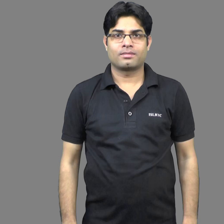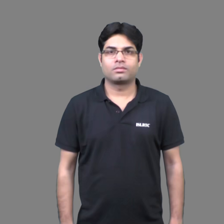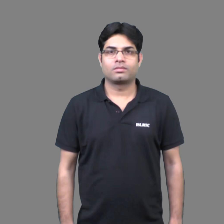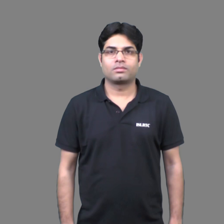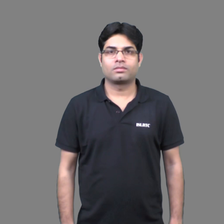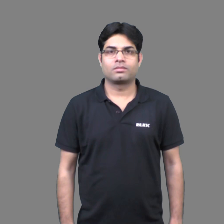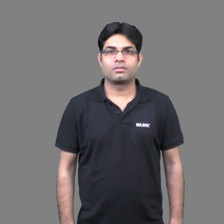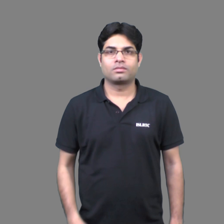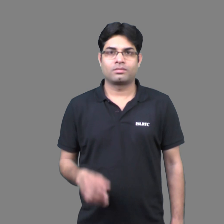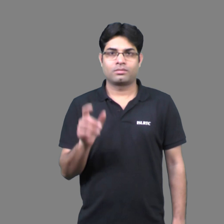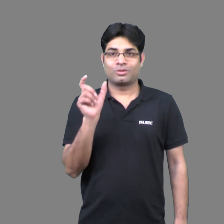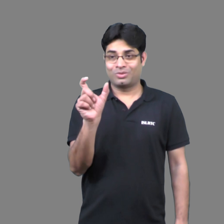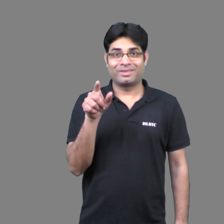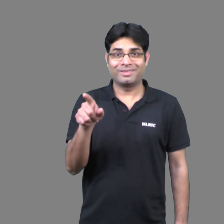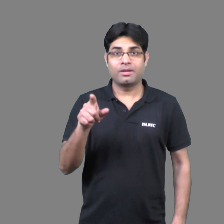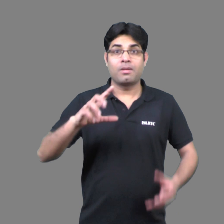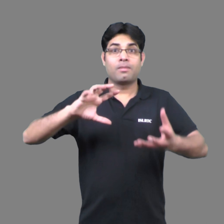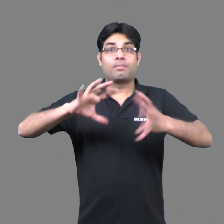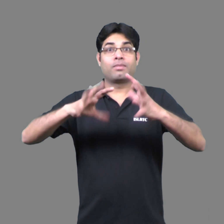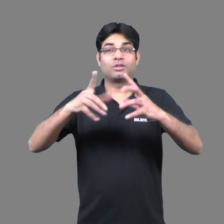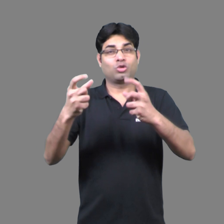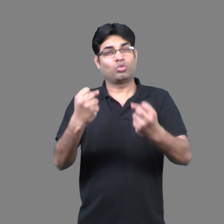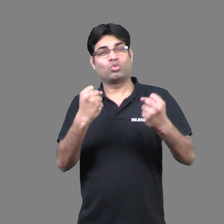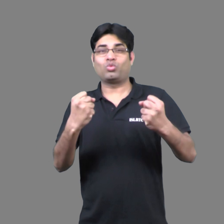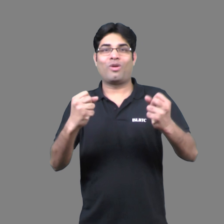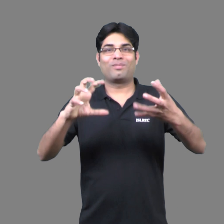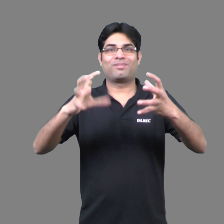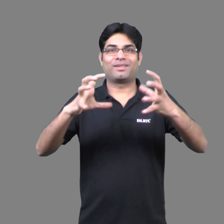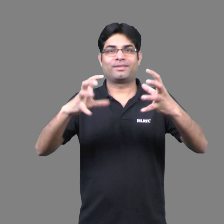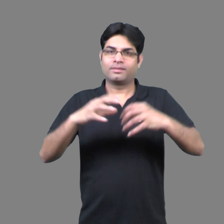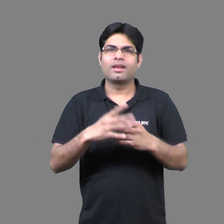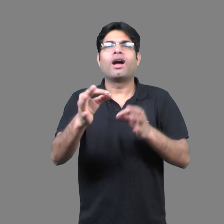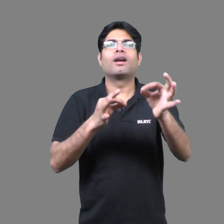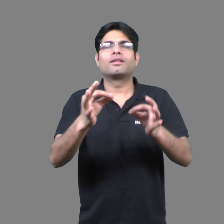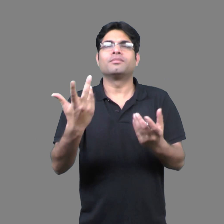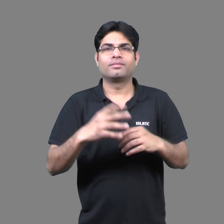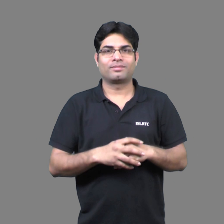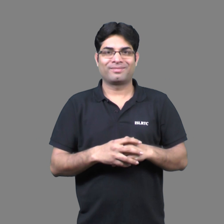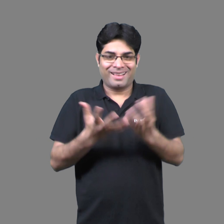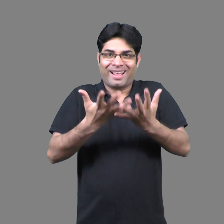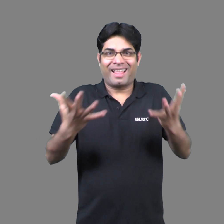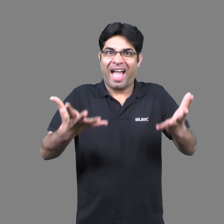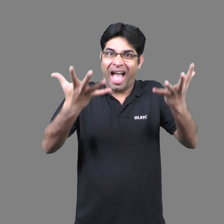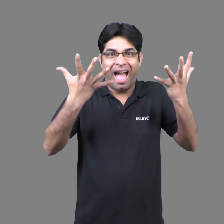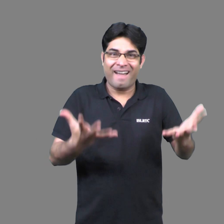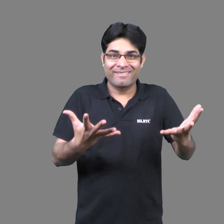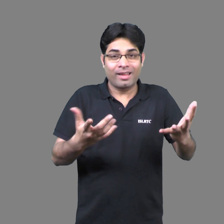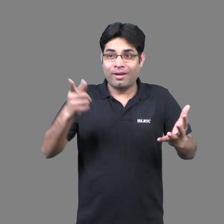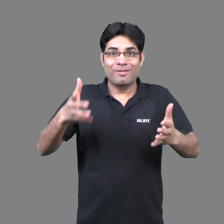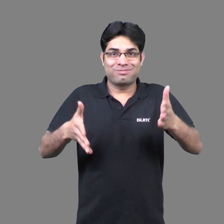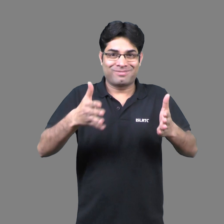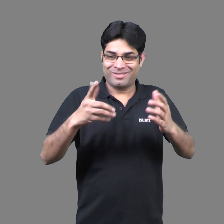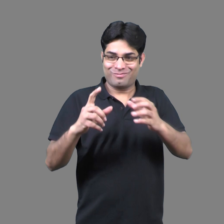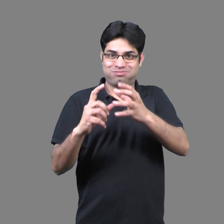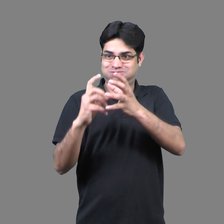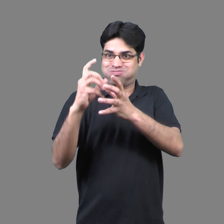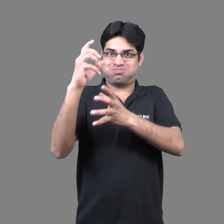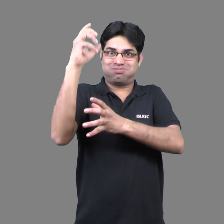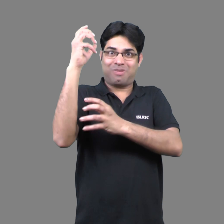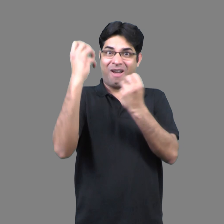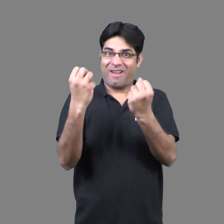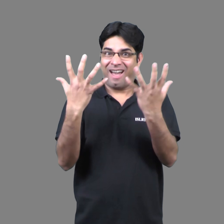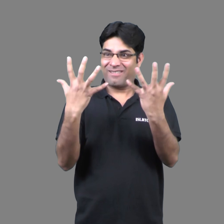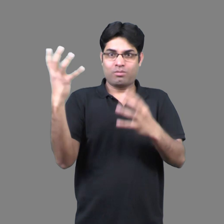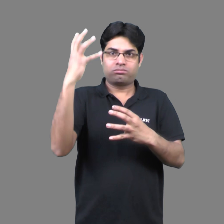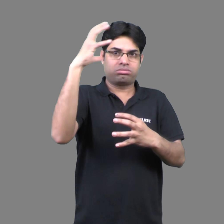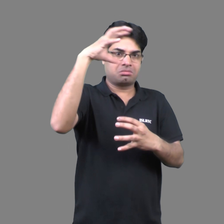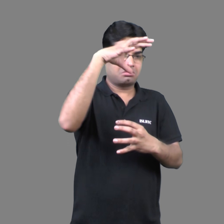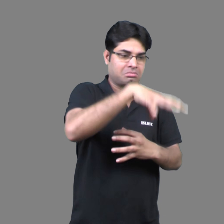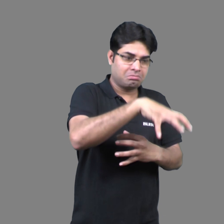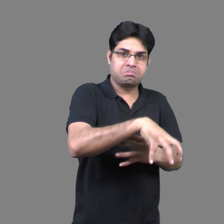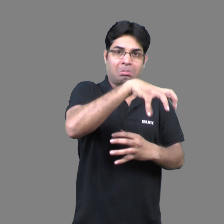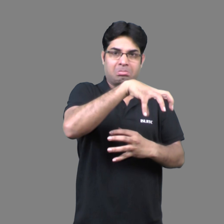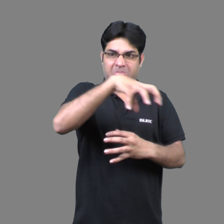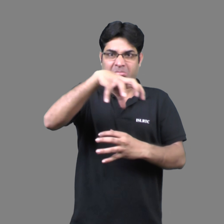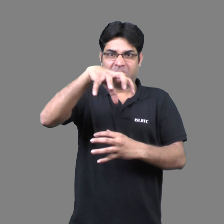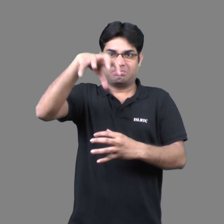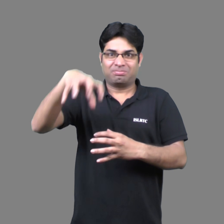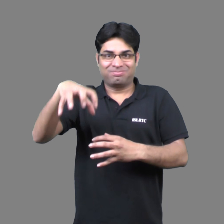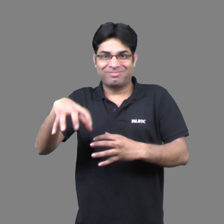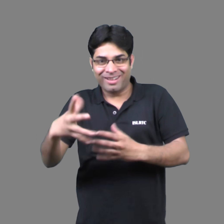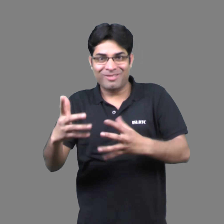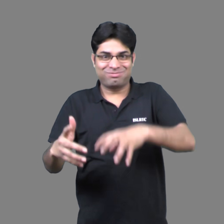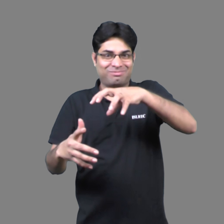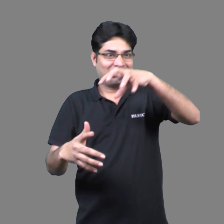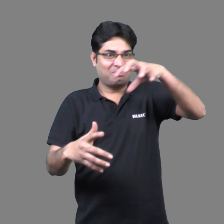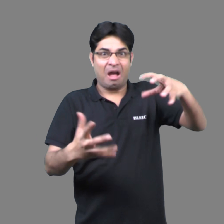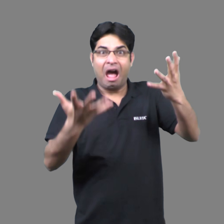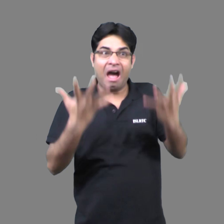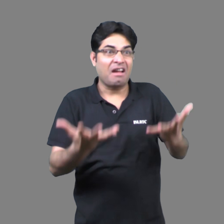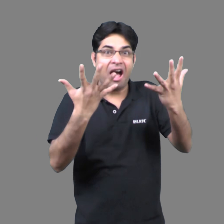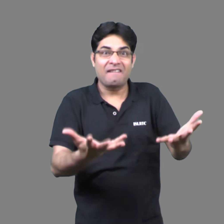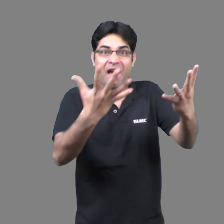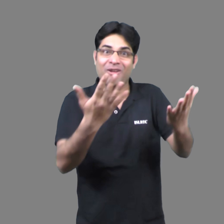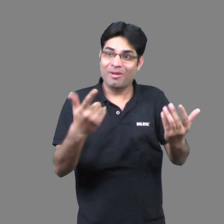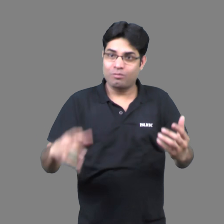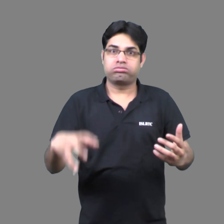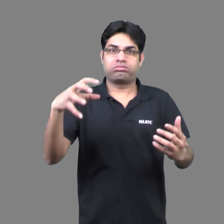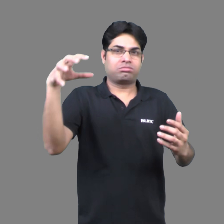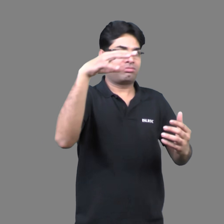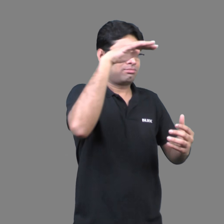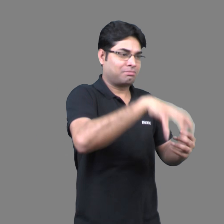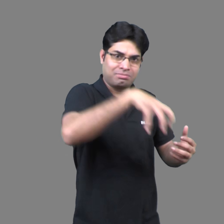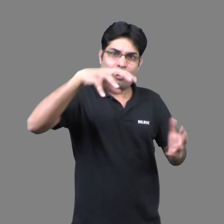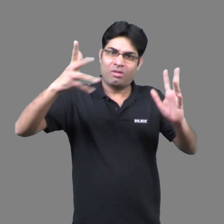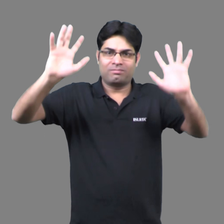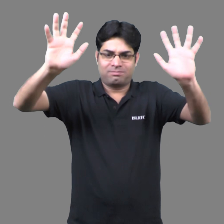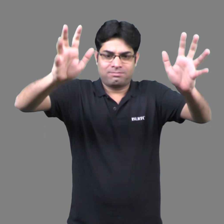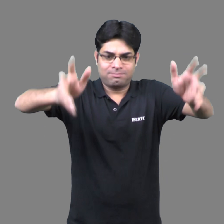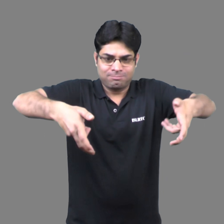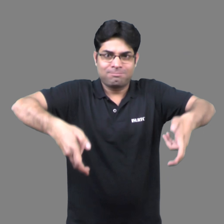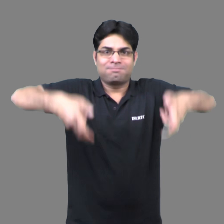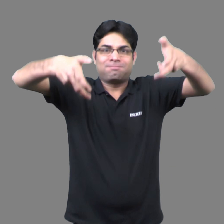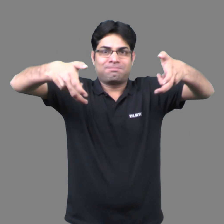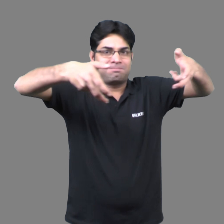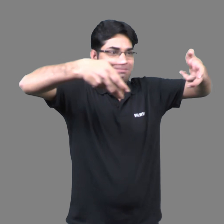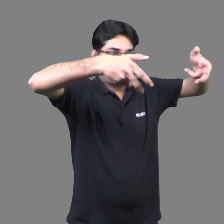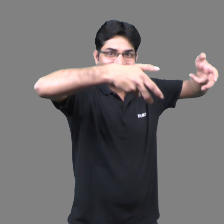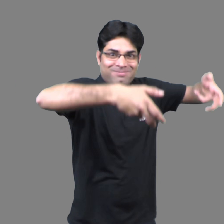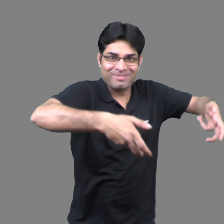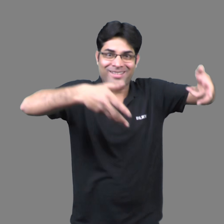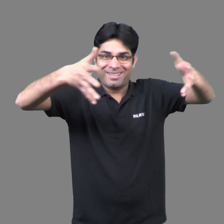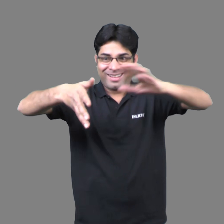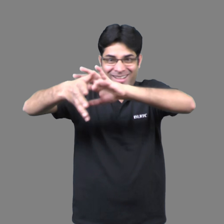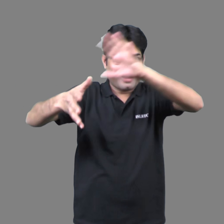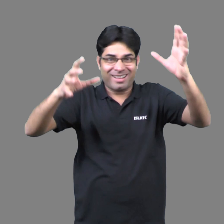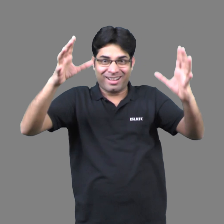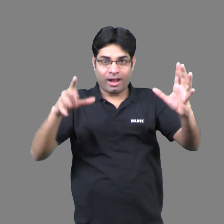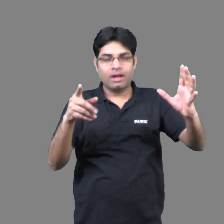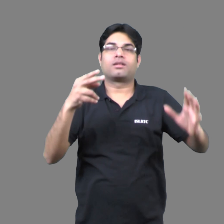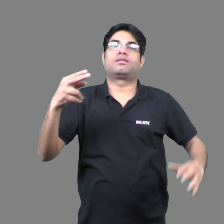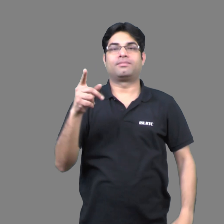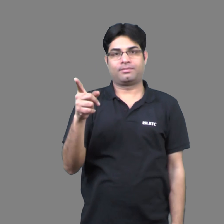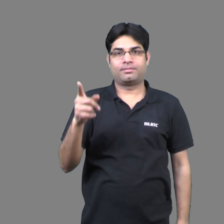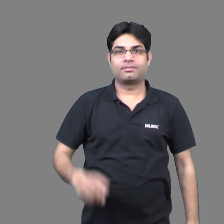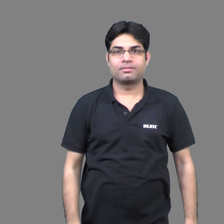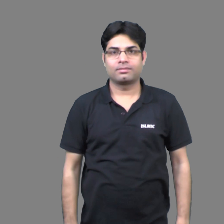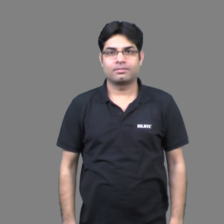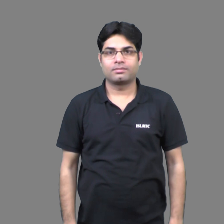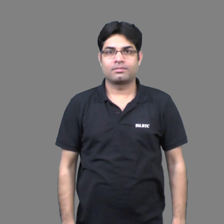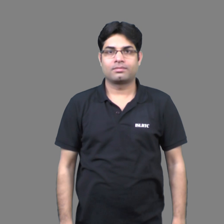Heavy Duty Robot